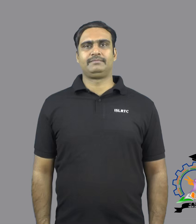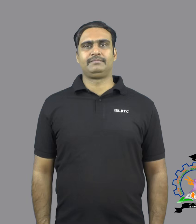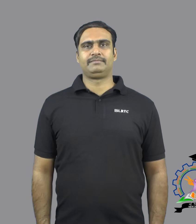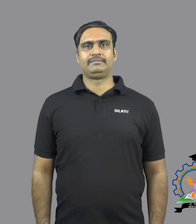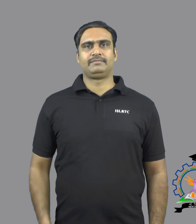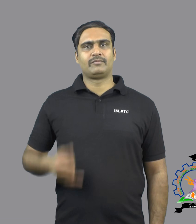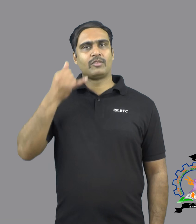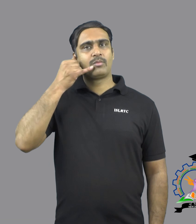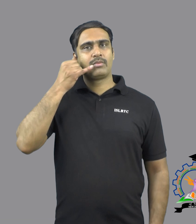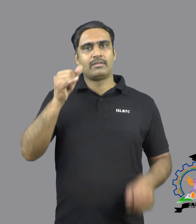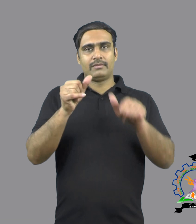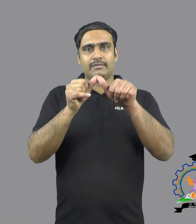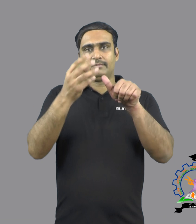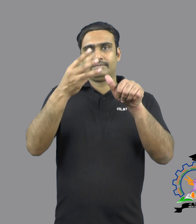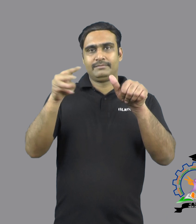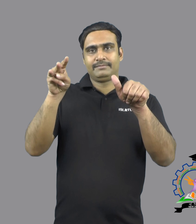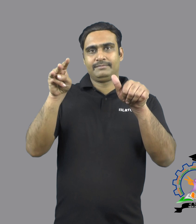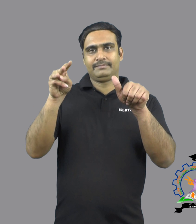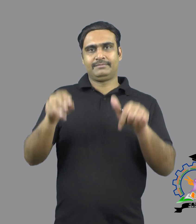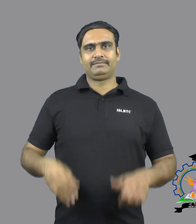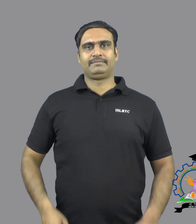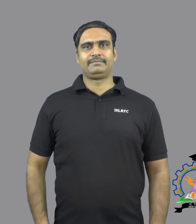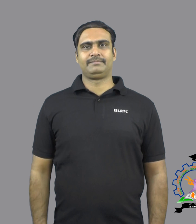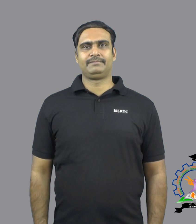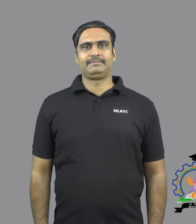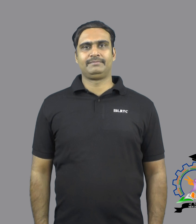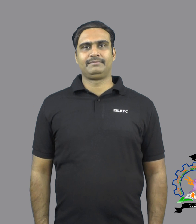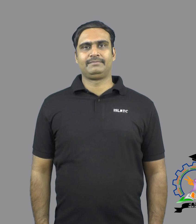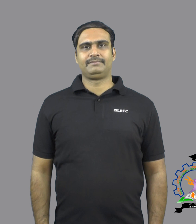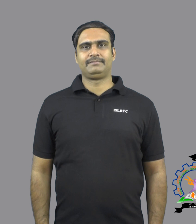Aircel